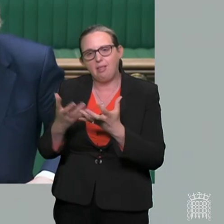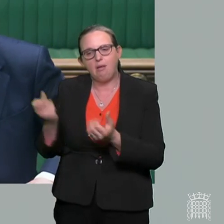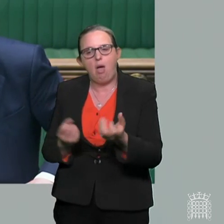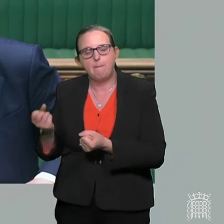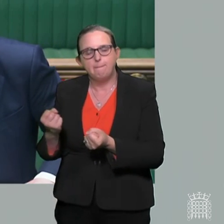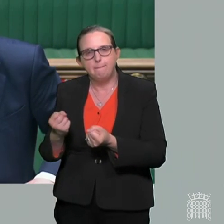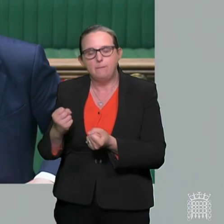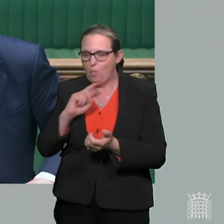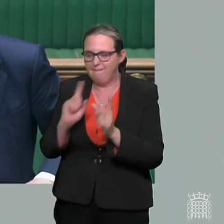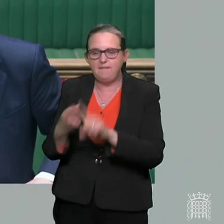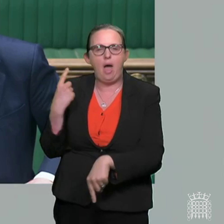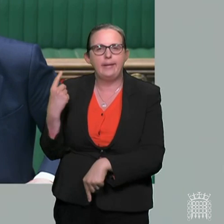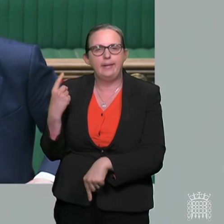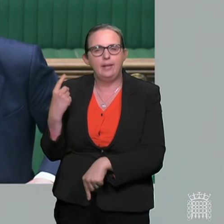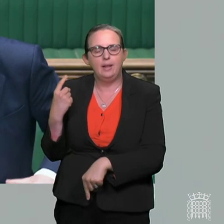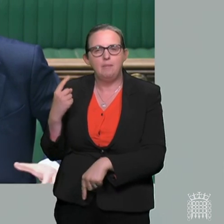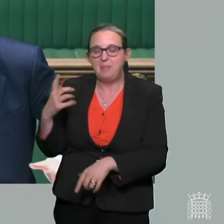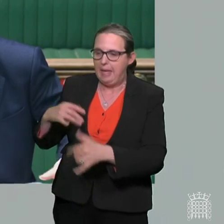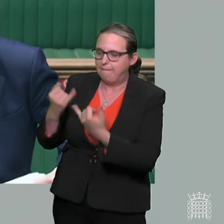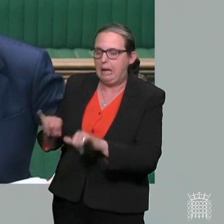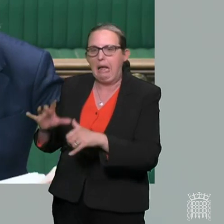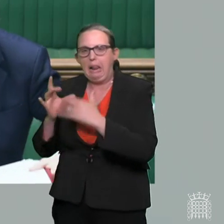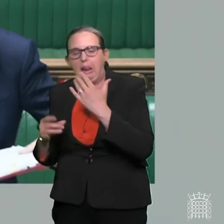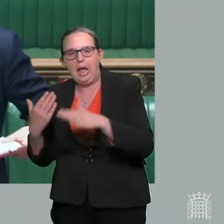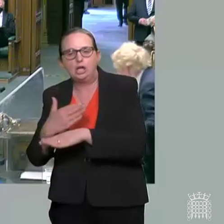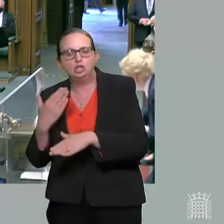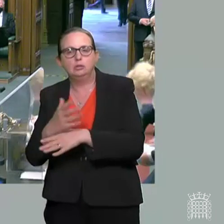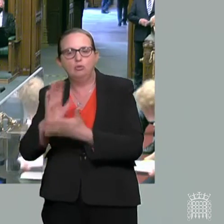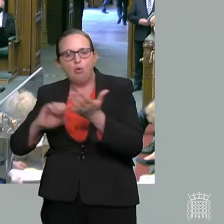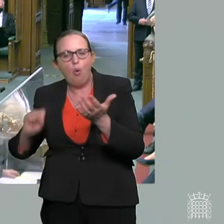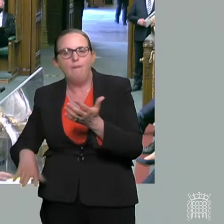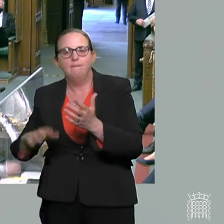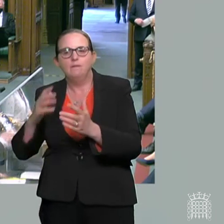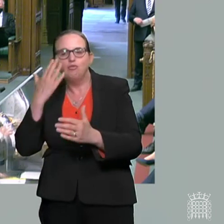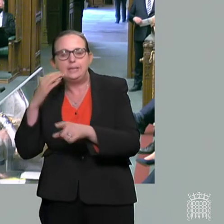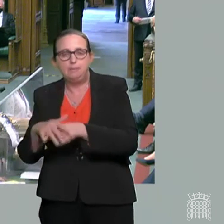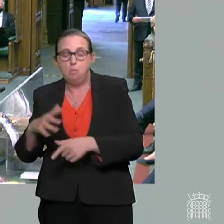I hope that the Scottish nationalist party will support that.